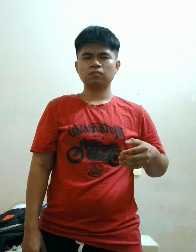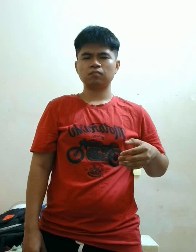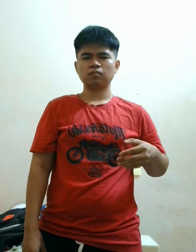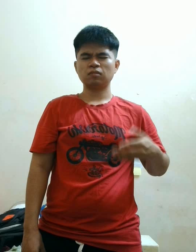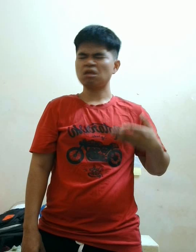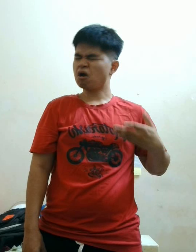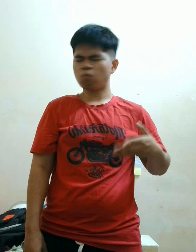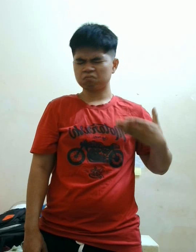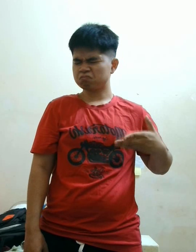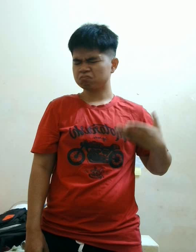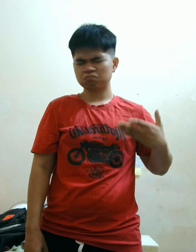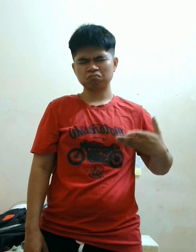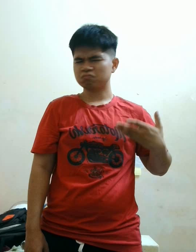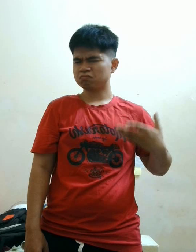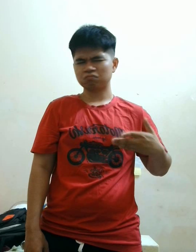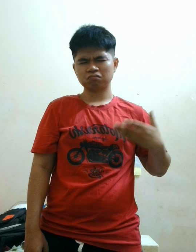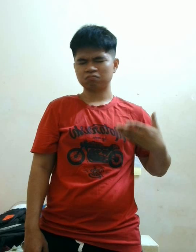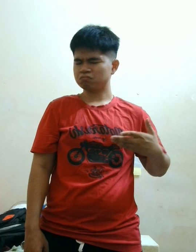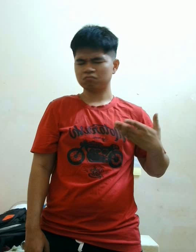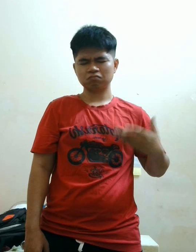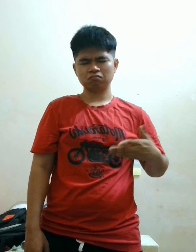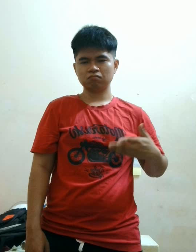nong